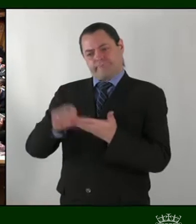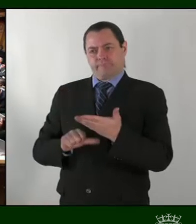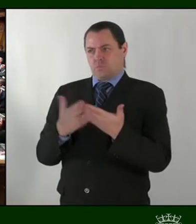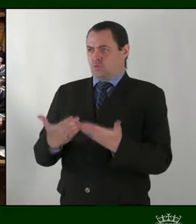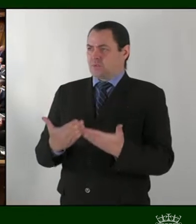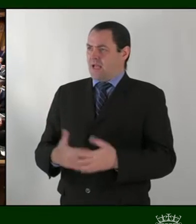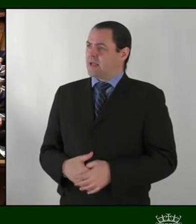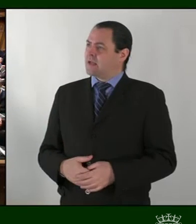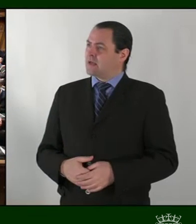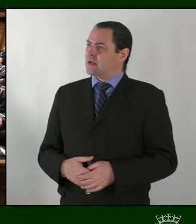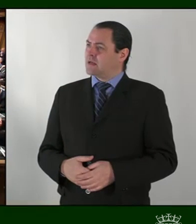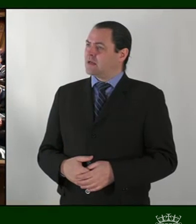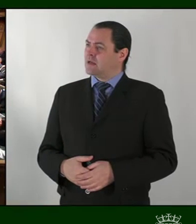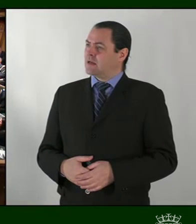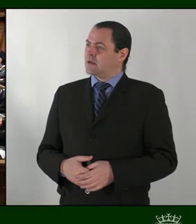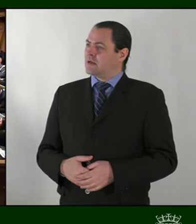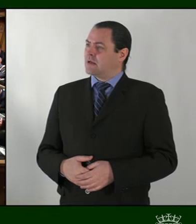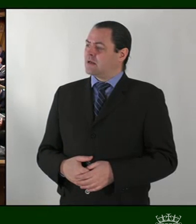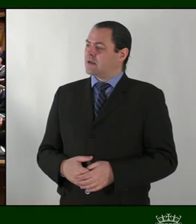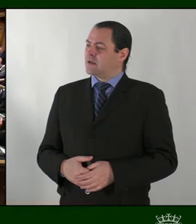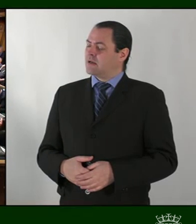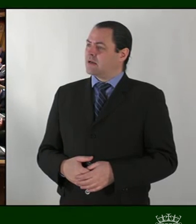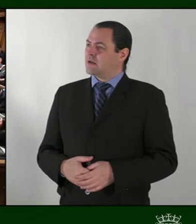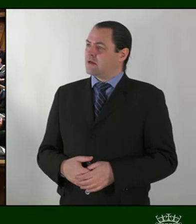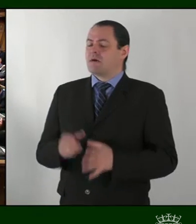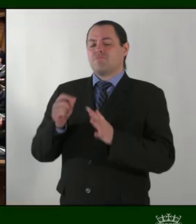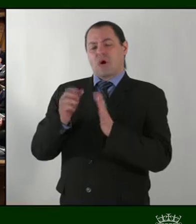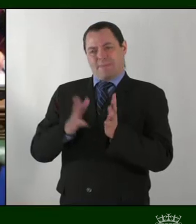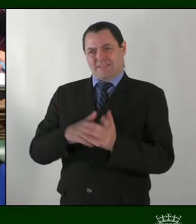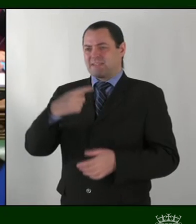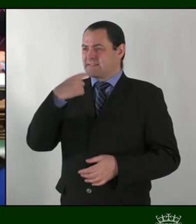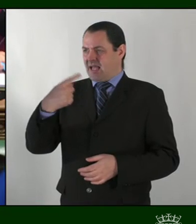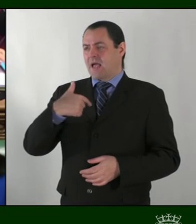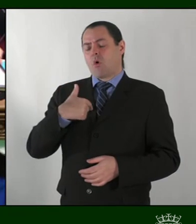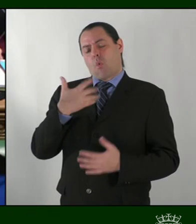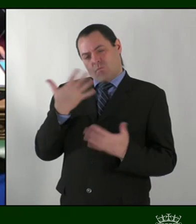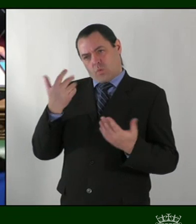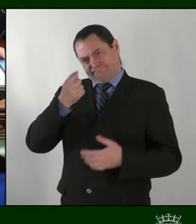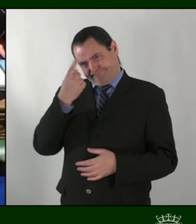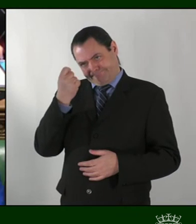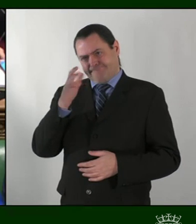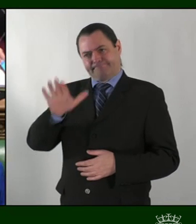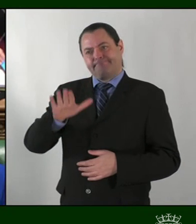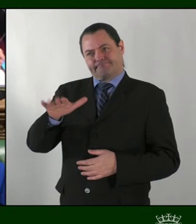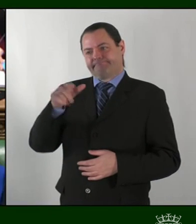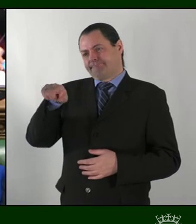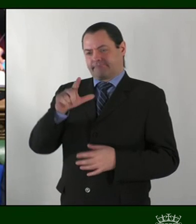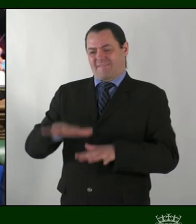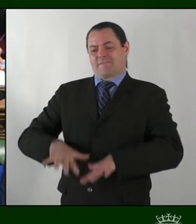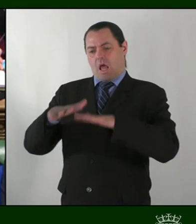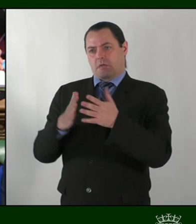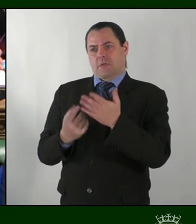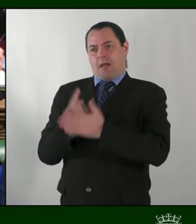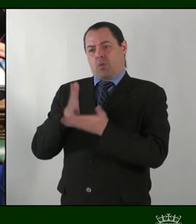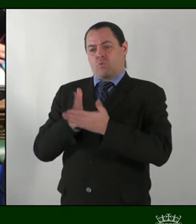The whole House will want to join me in sending our deepest sympathies to all those affected by the weekend’s flooding.